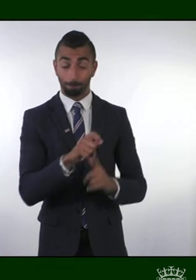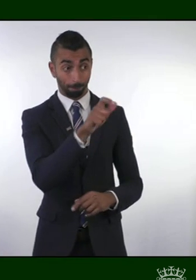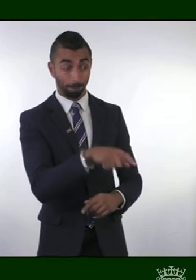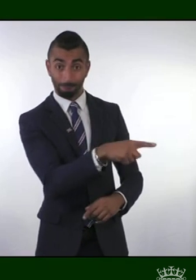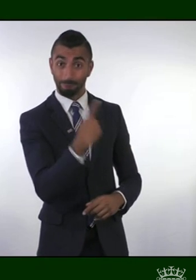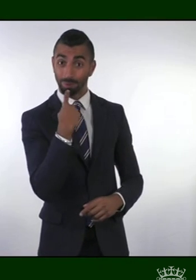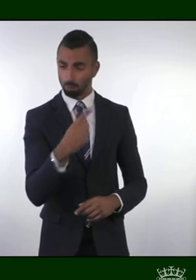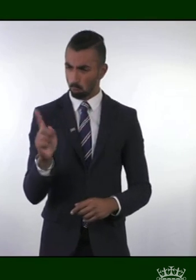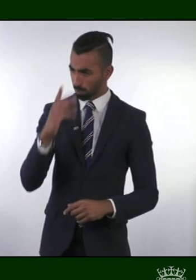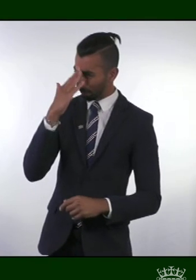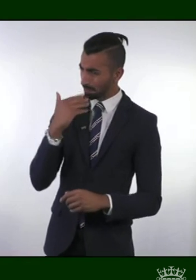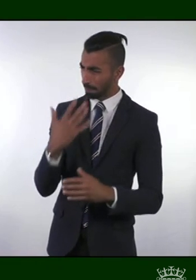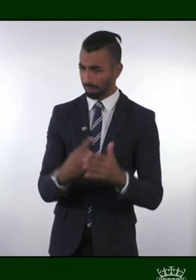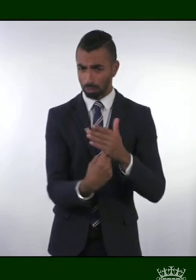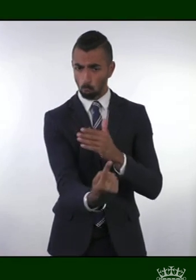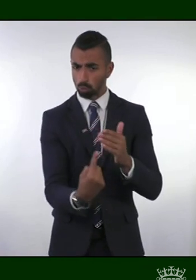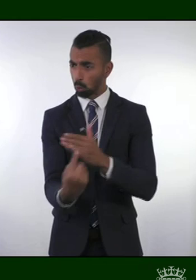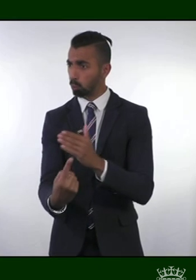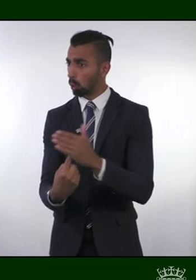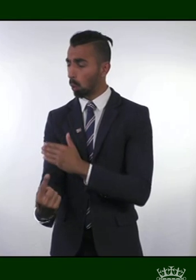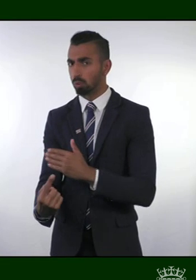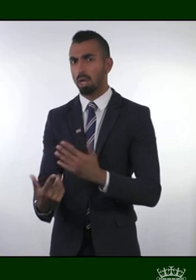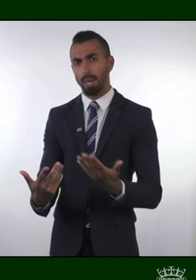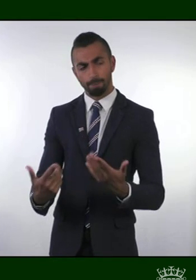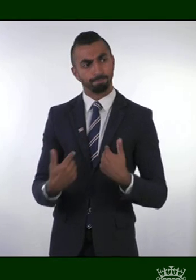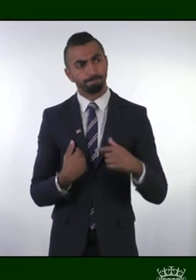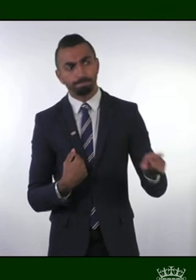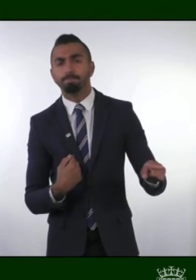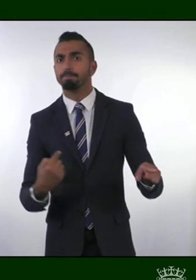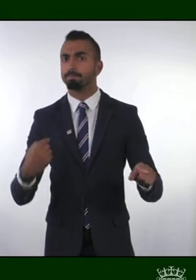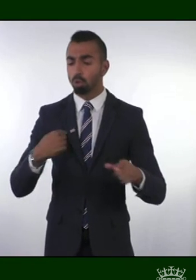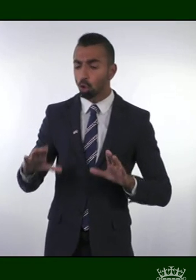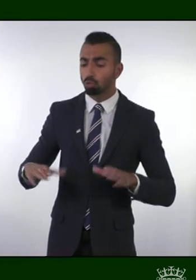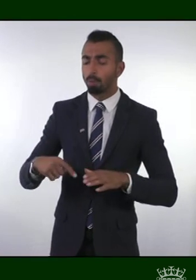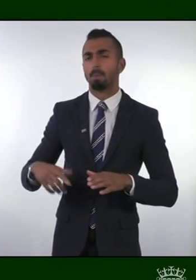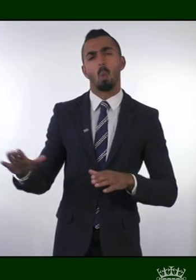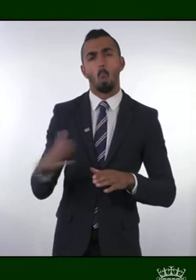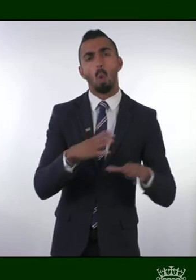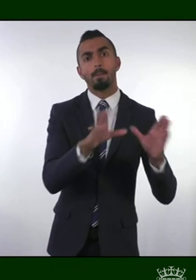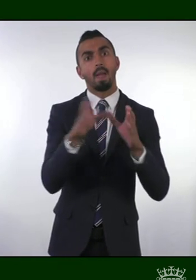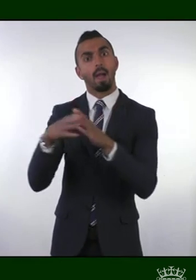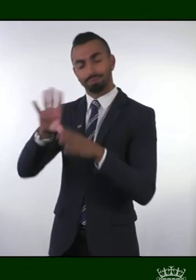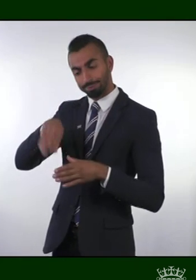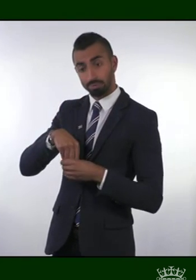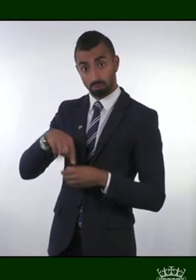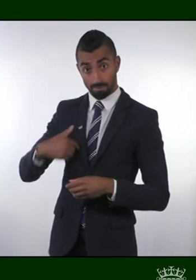The new all-party group is very concerned about those who have not been caught up by some of the support schemes.